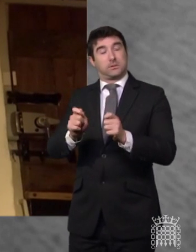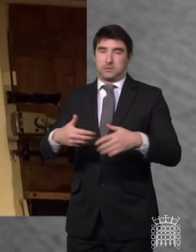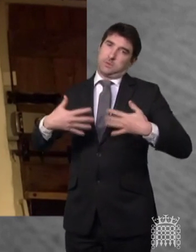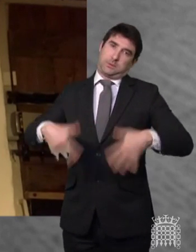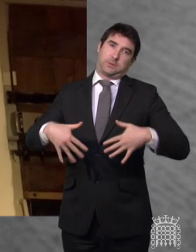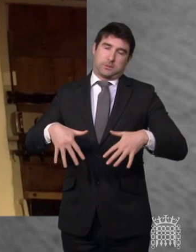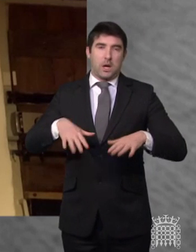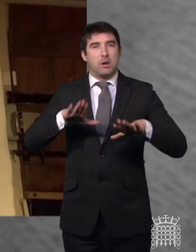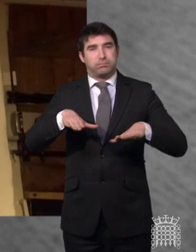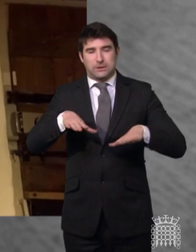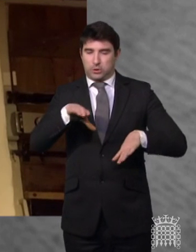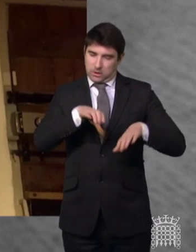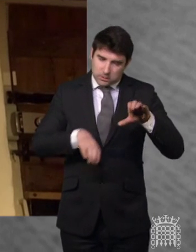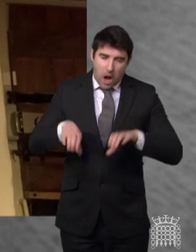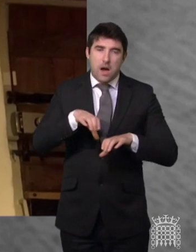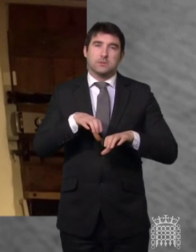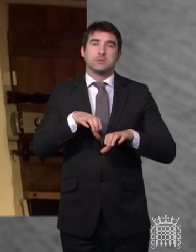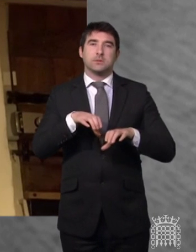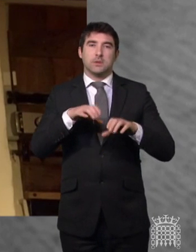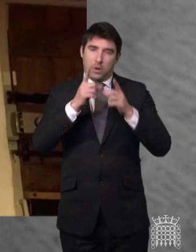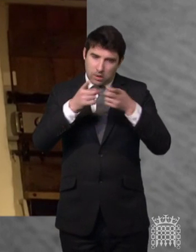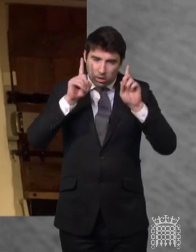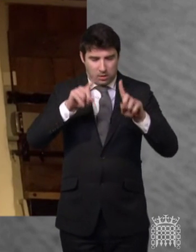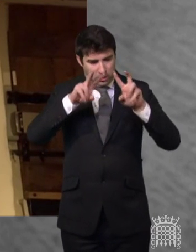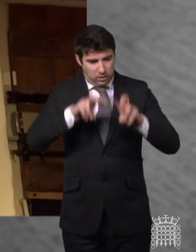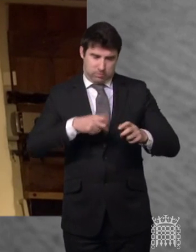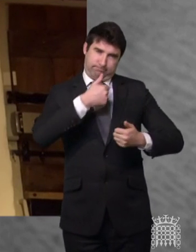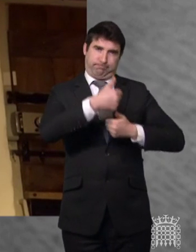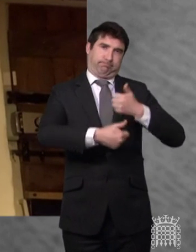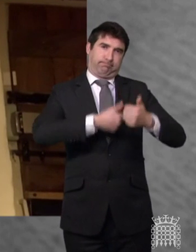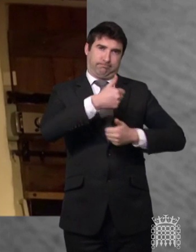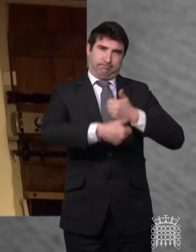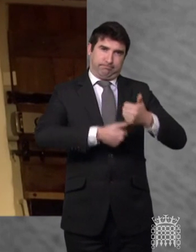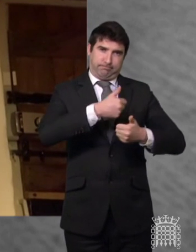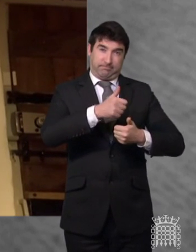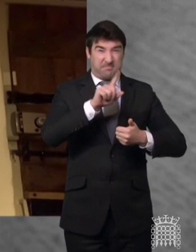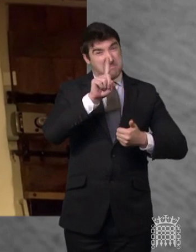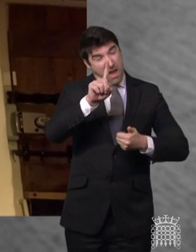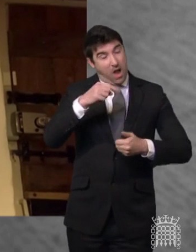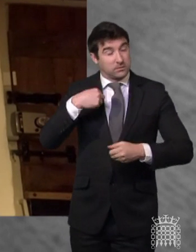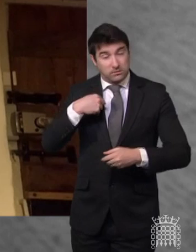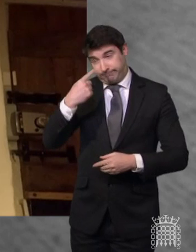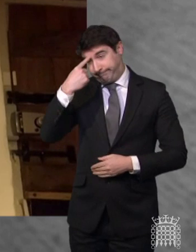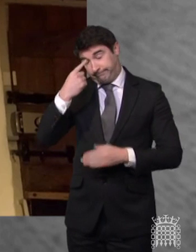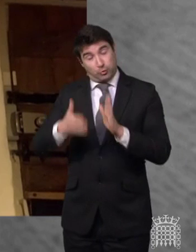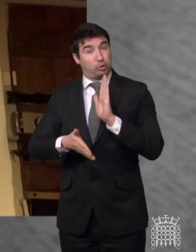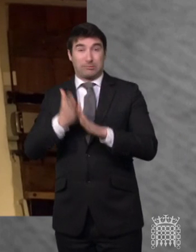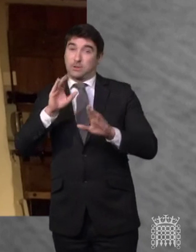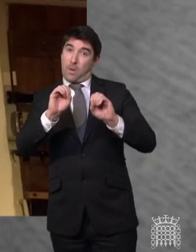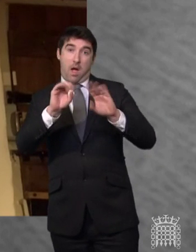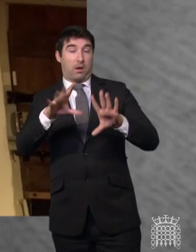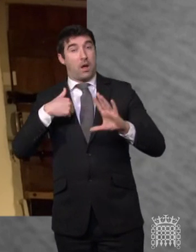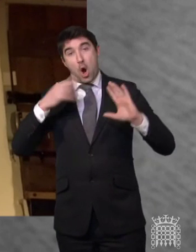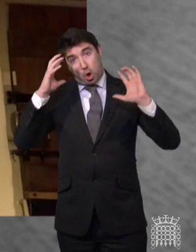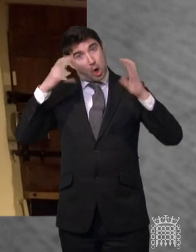The NHS is now busier than last April; in parts of London it looks like it may fall over.